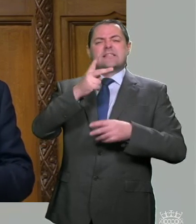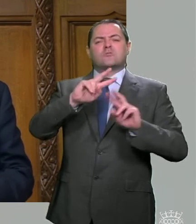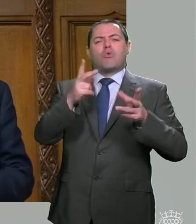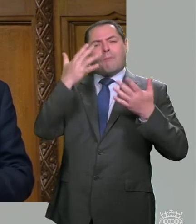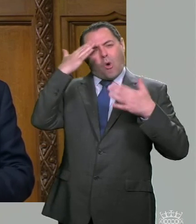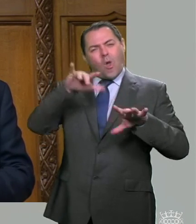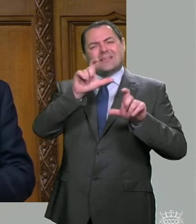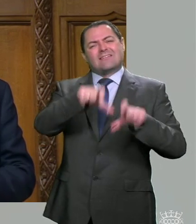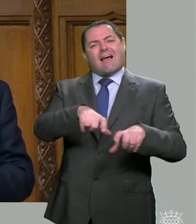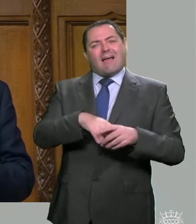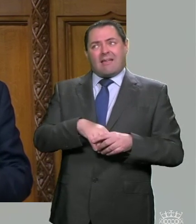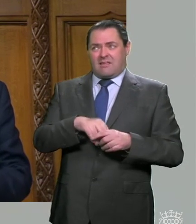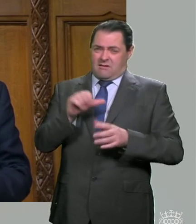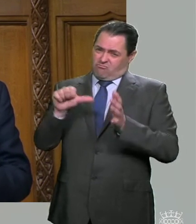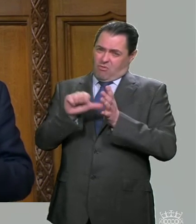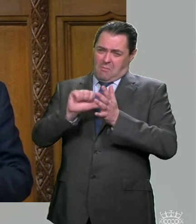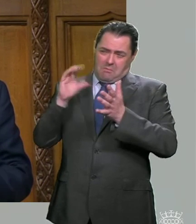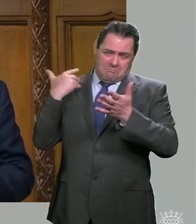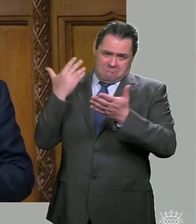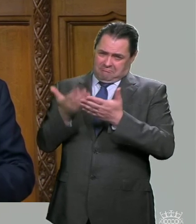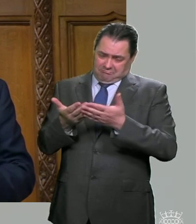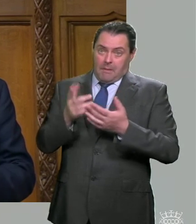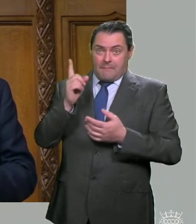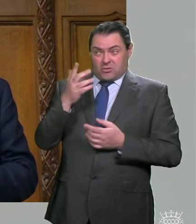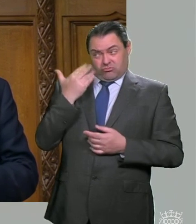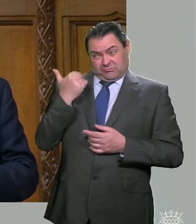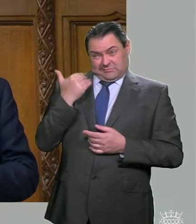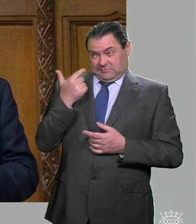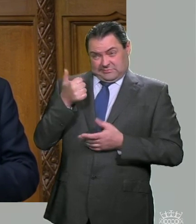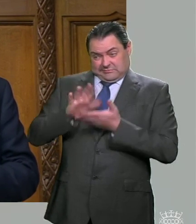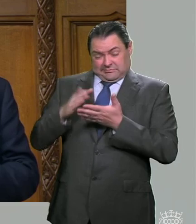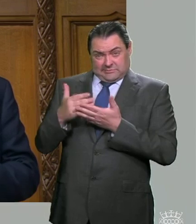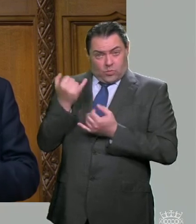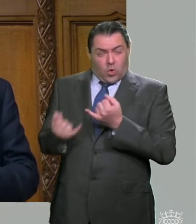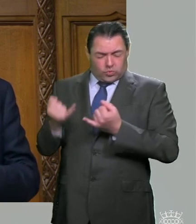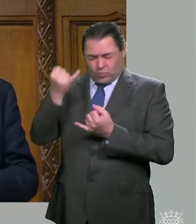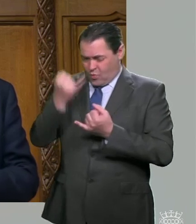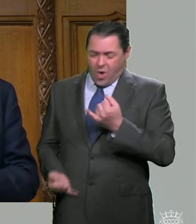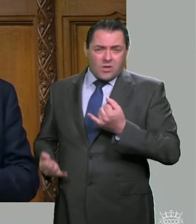This is a long-standing problem, but in recent months it has become the worst it has ever been.